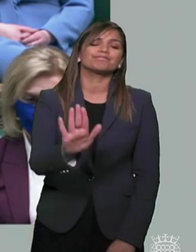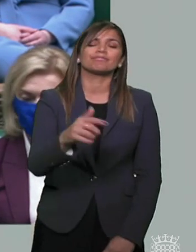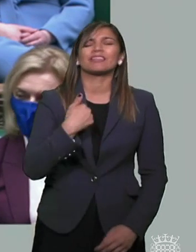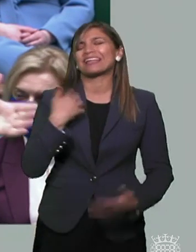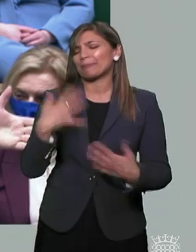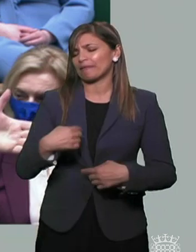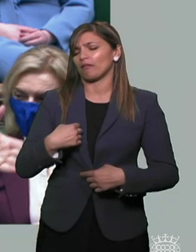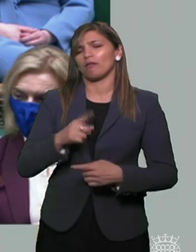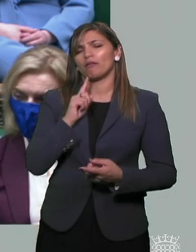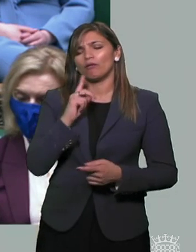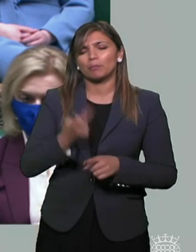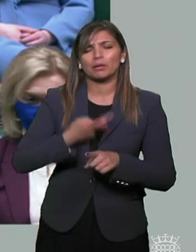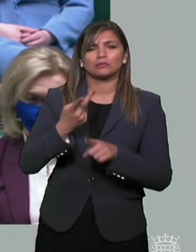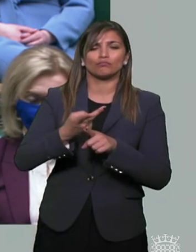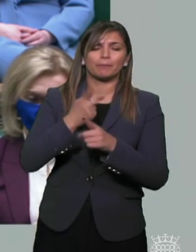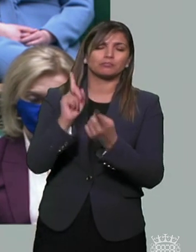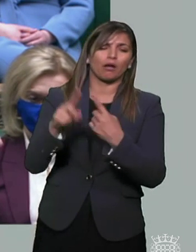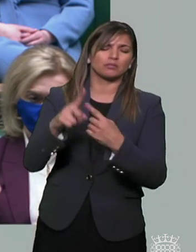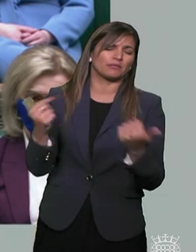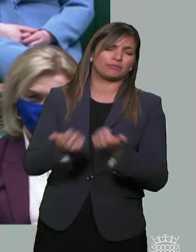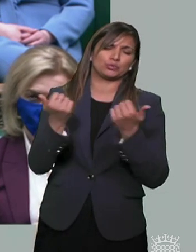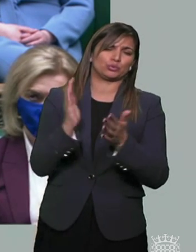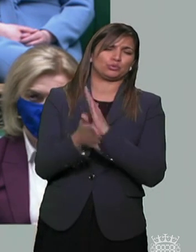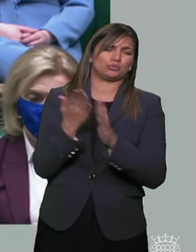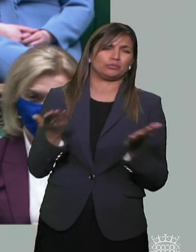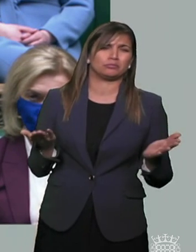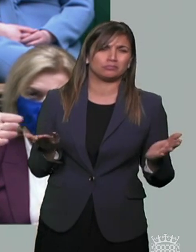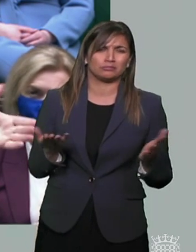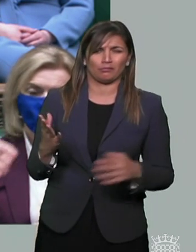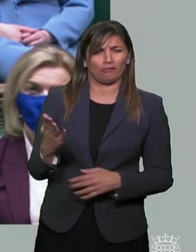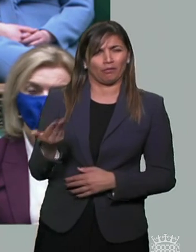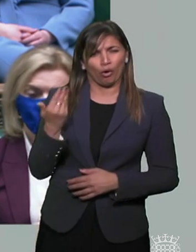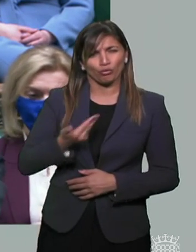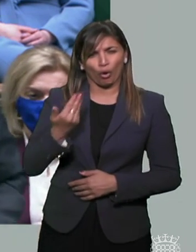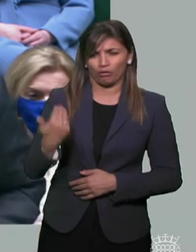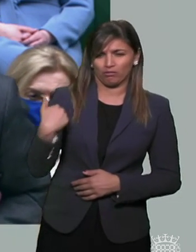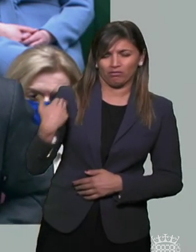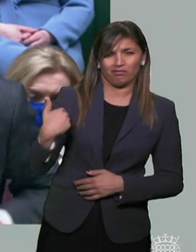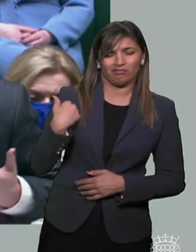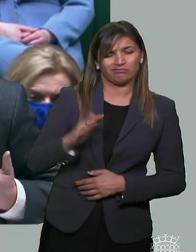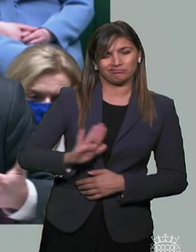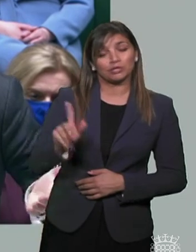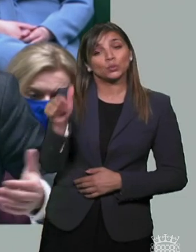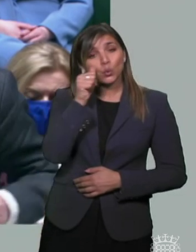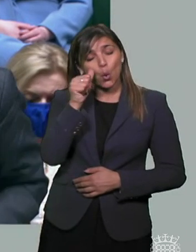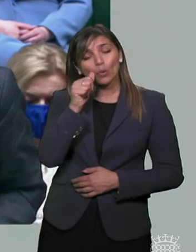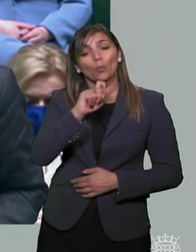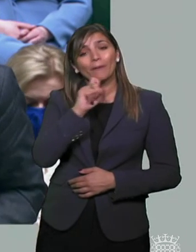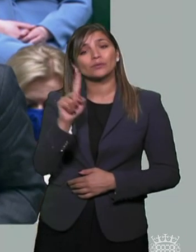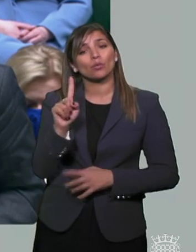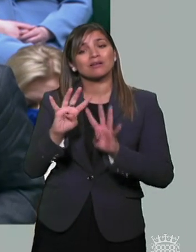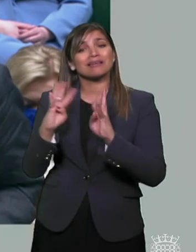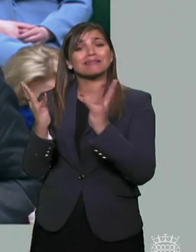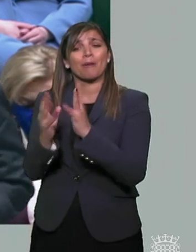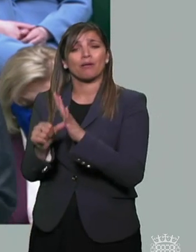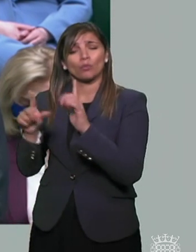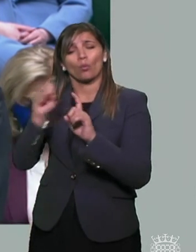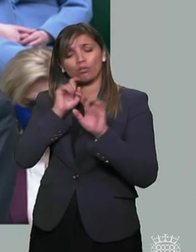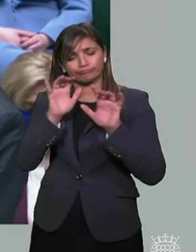As the right honourable and learned Gentleman knows, a report is being delivered to me by the Cabinet Secretary into exactly what went on.